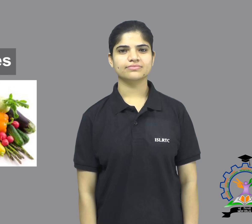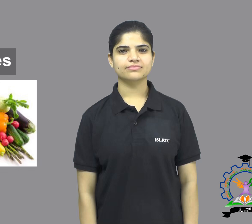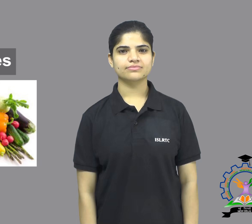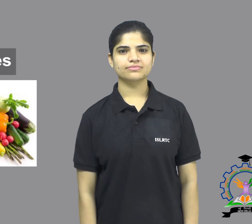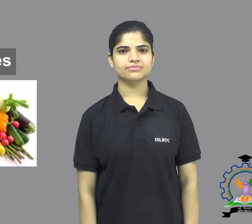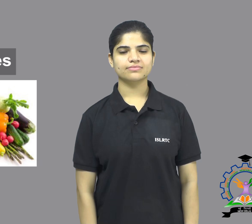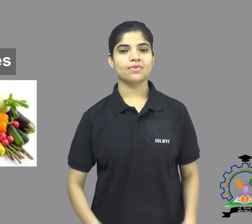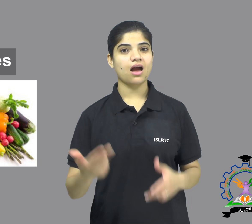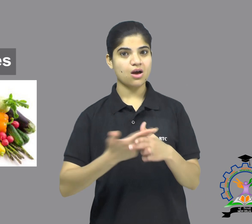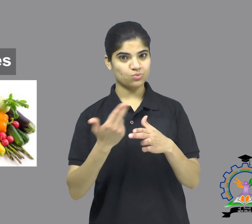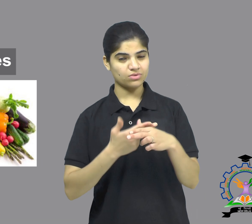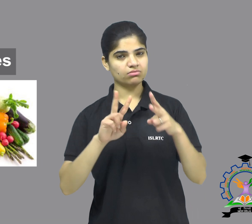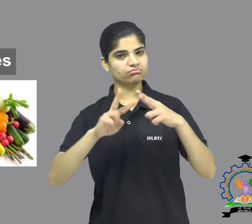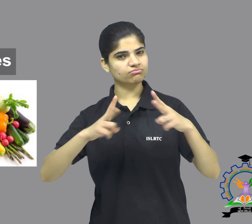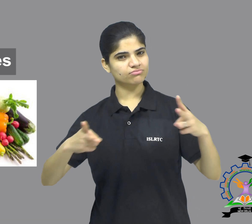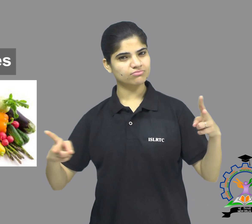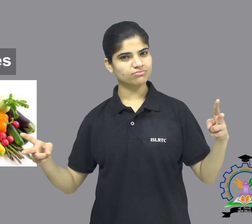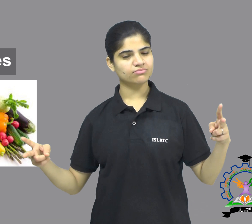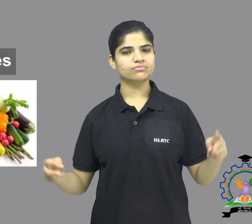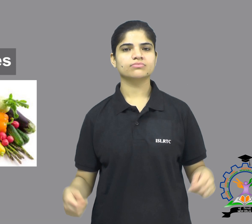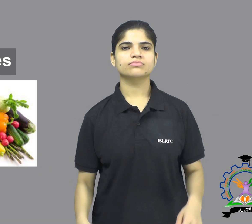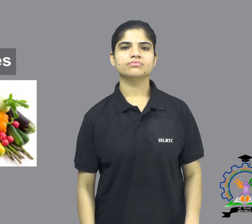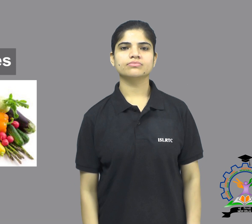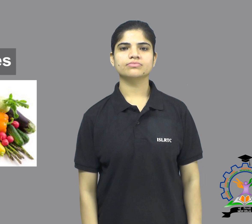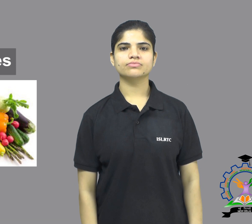Vegetables